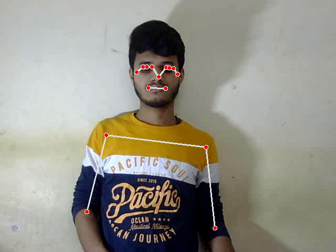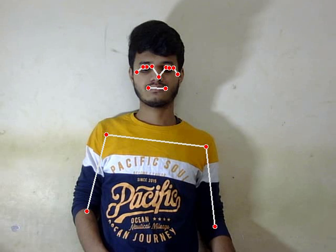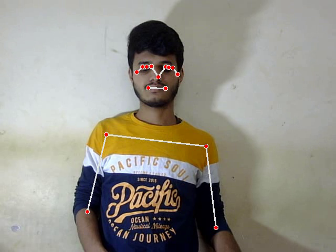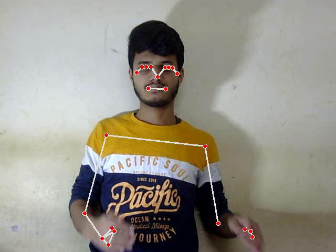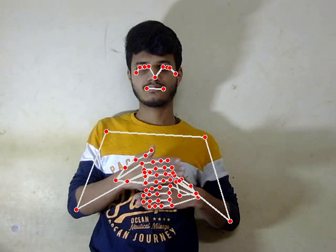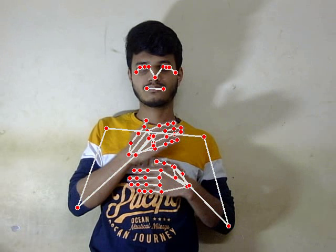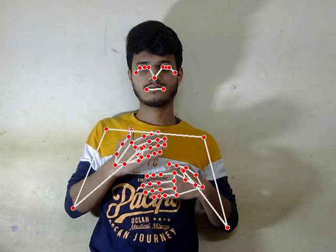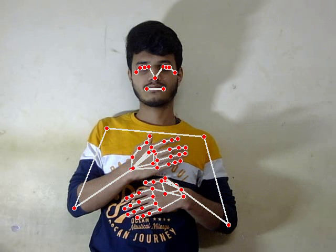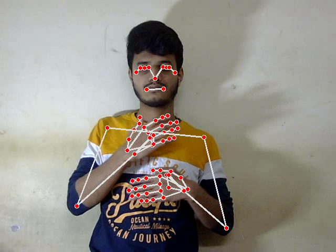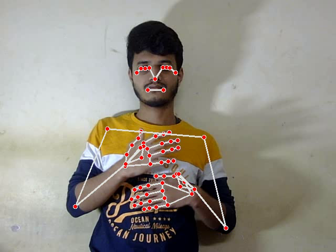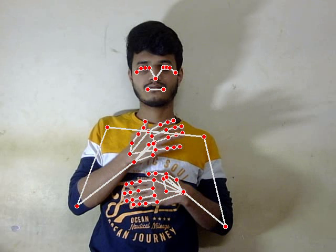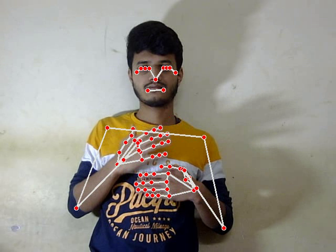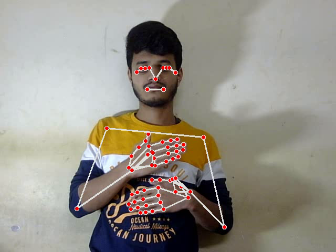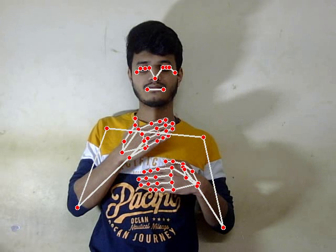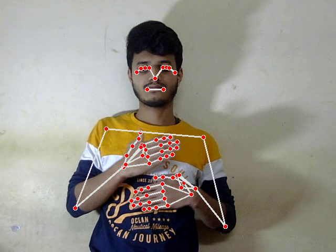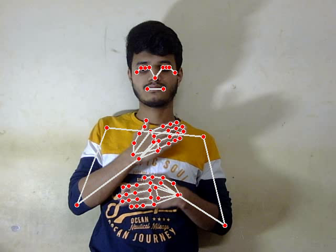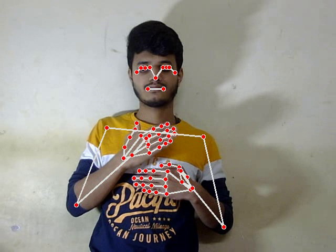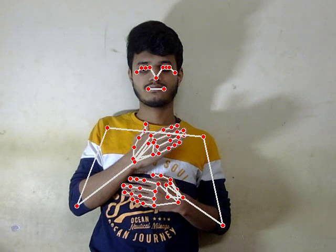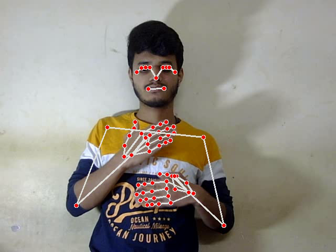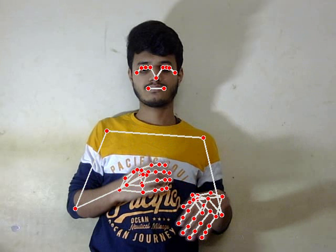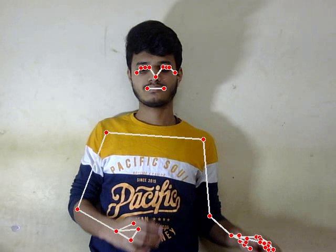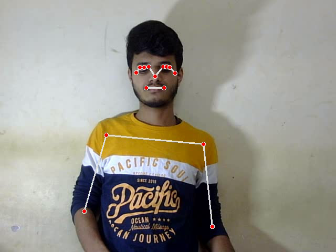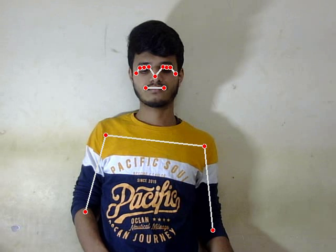happy